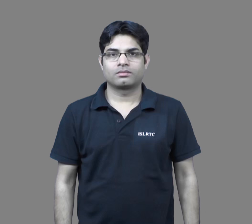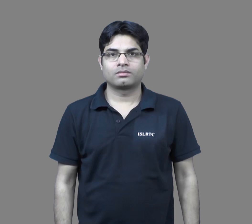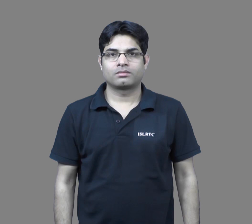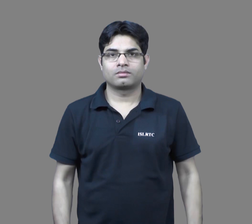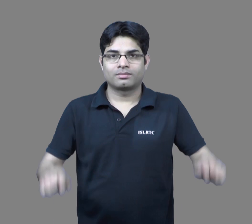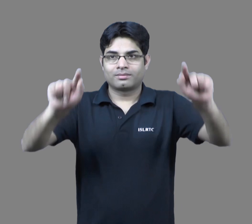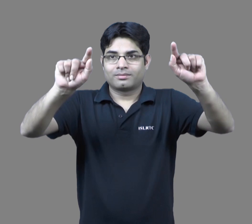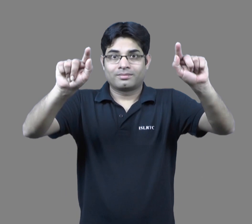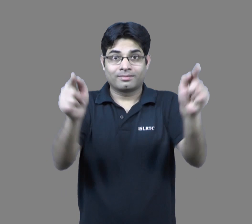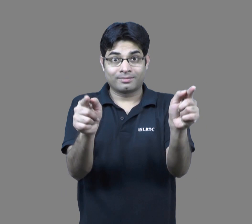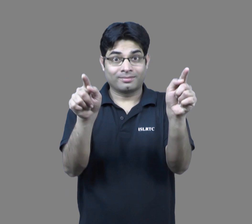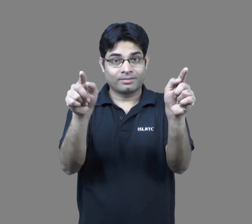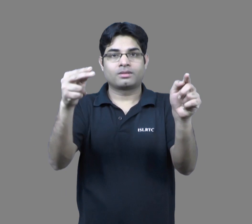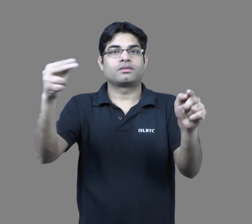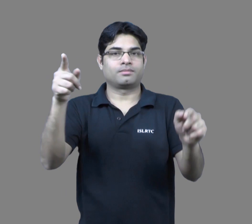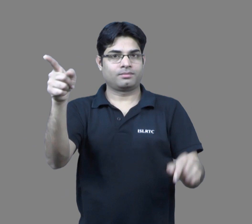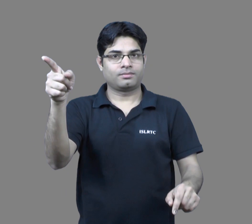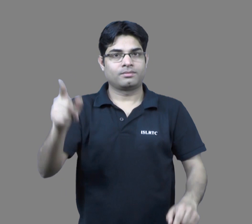Brackets